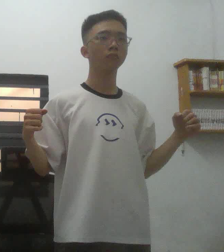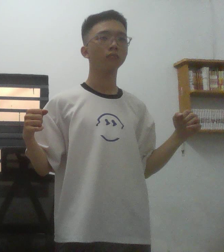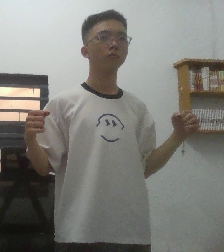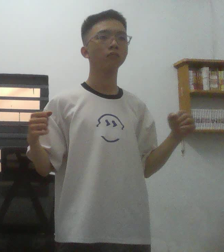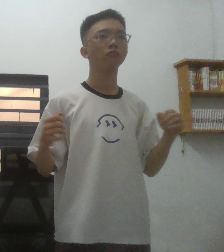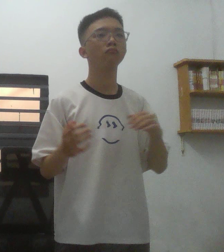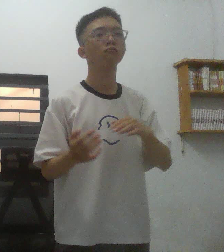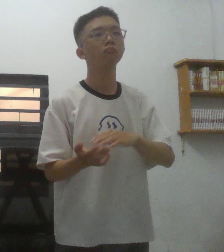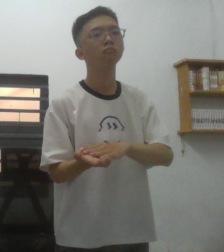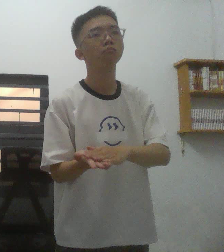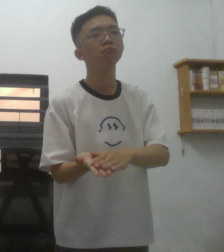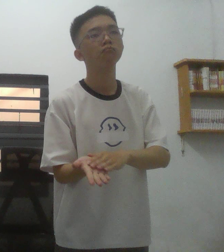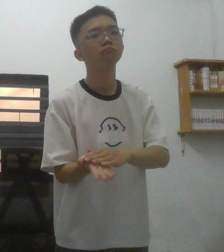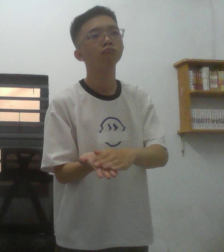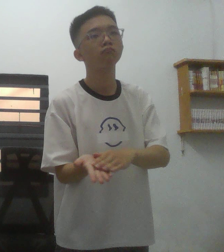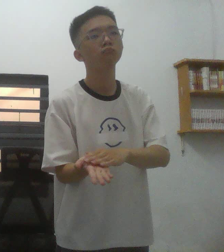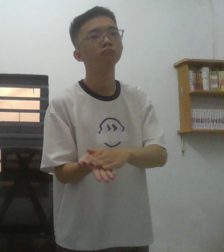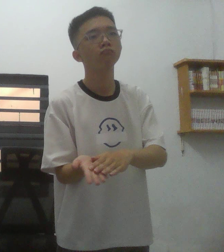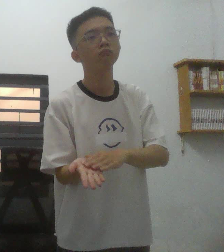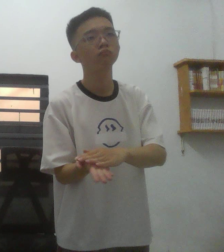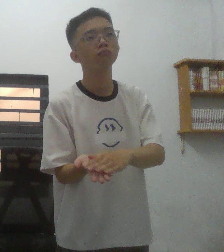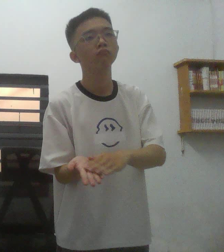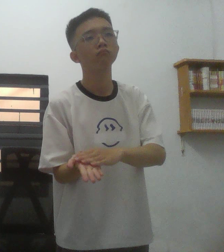xin loi